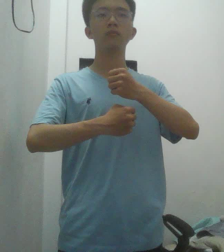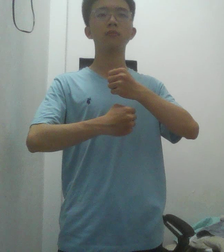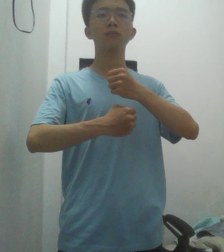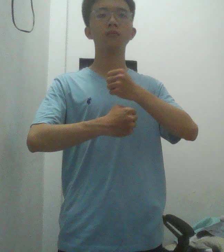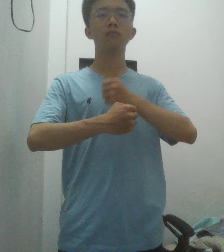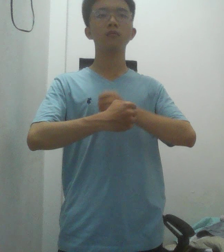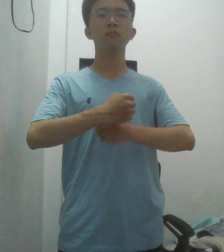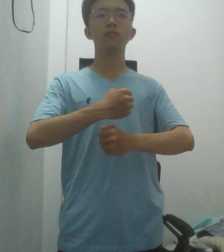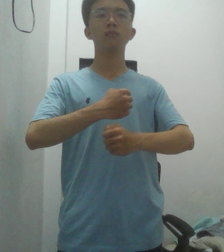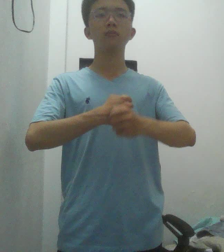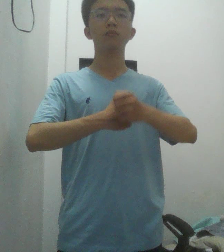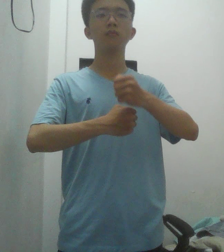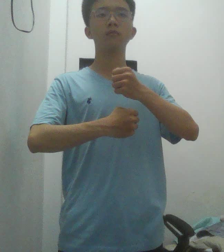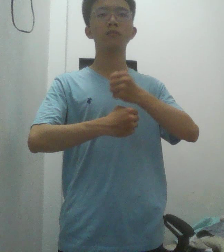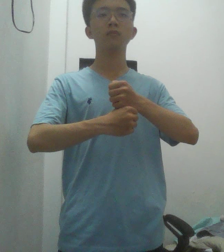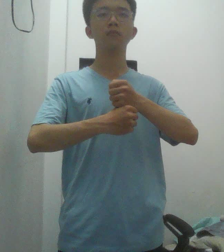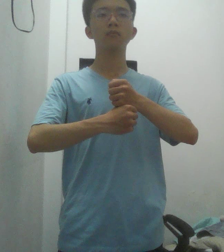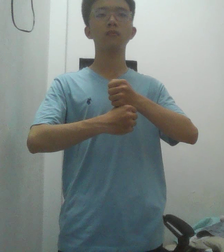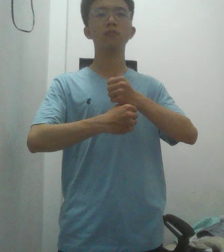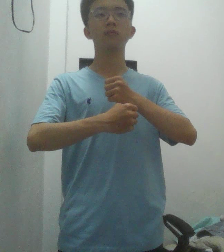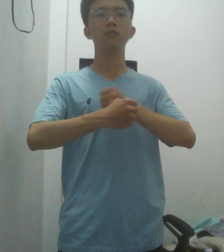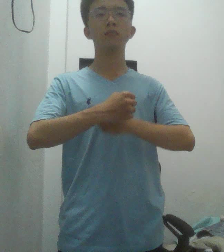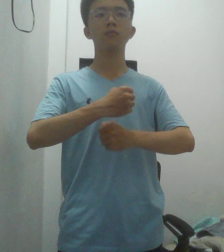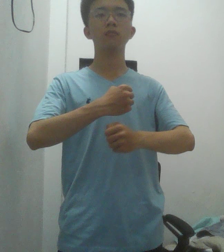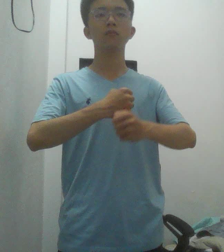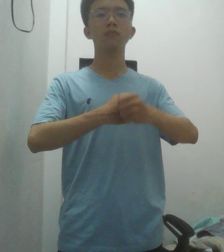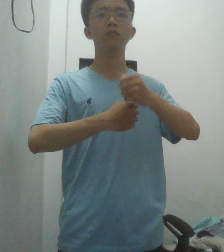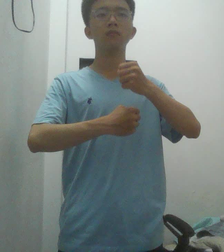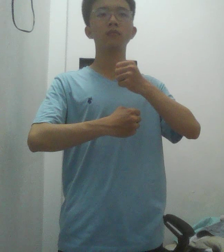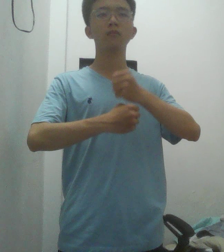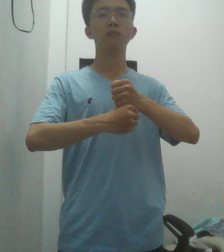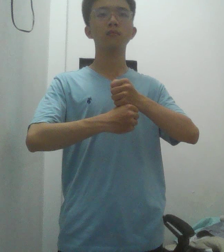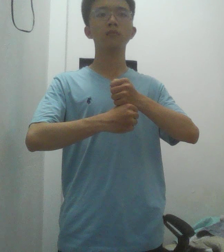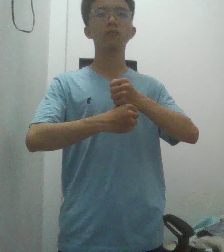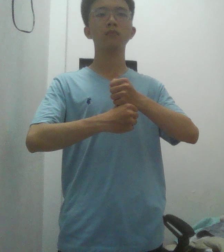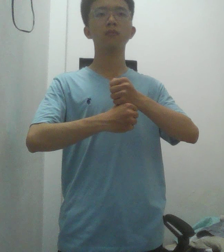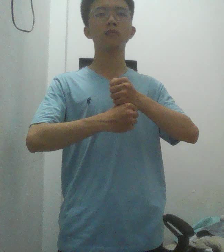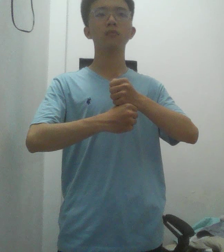quanh nam